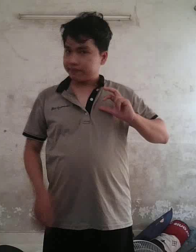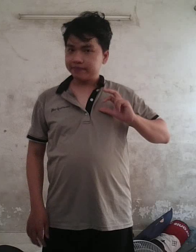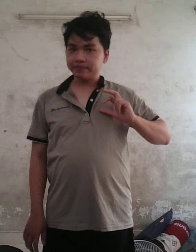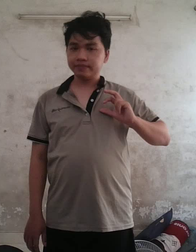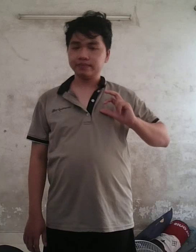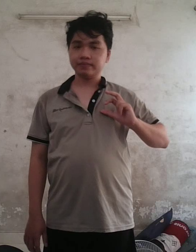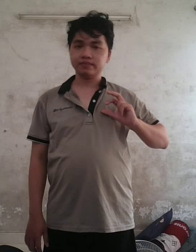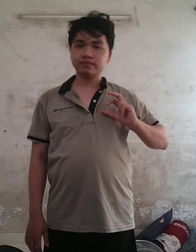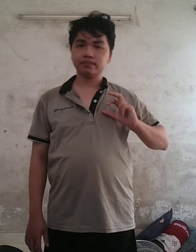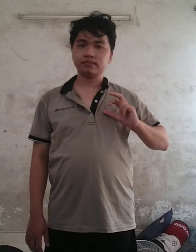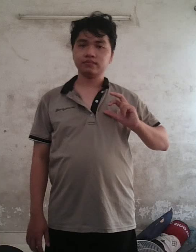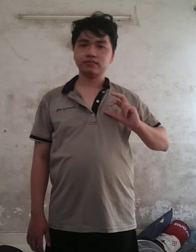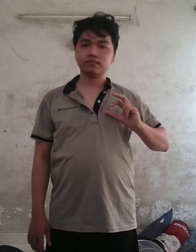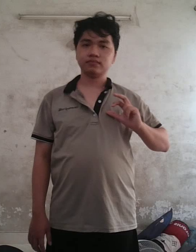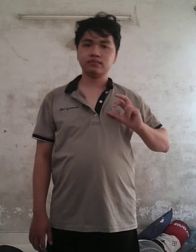giau co